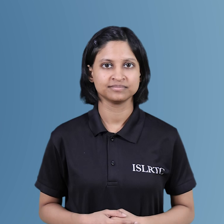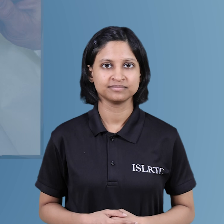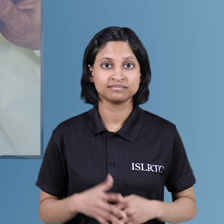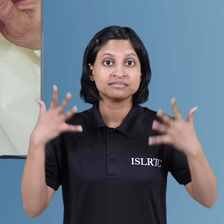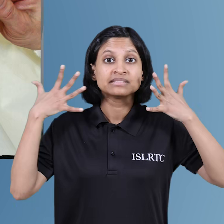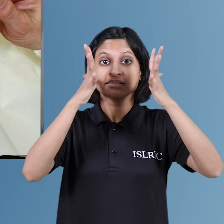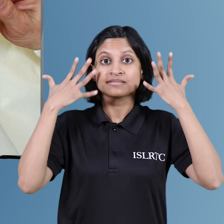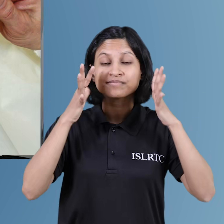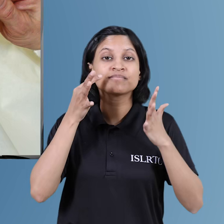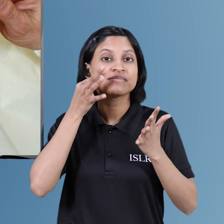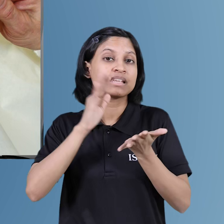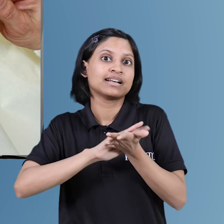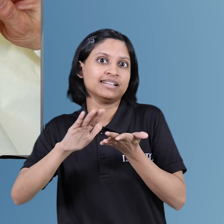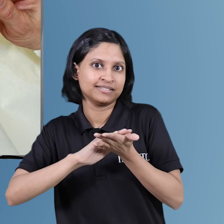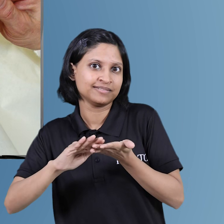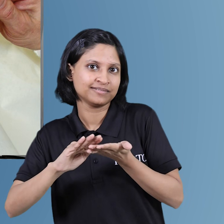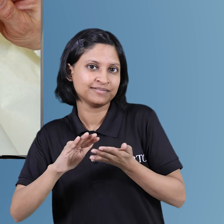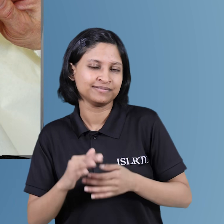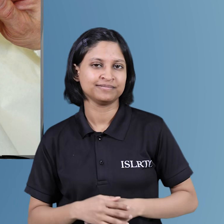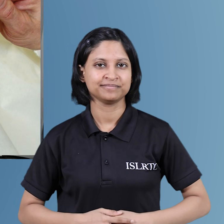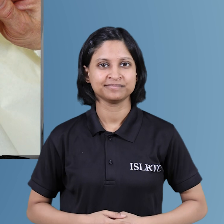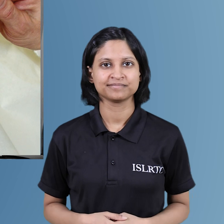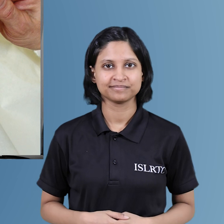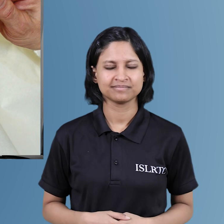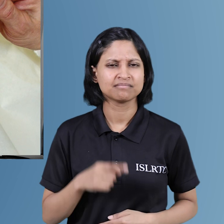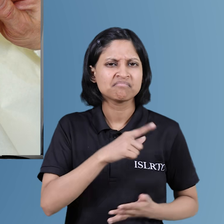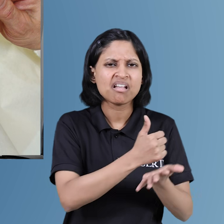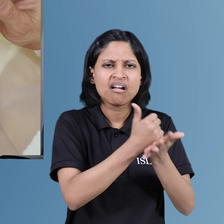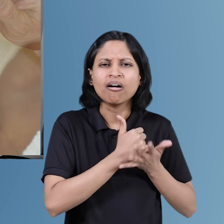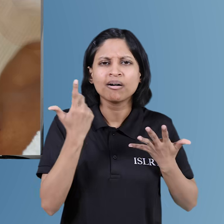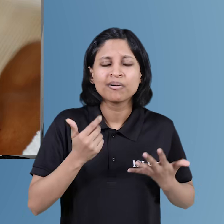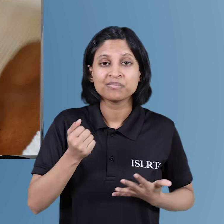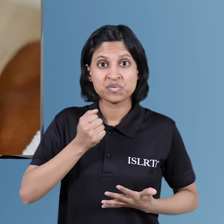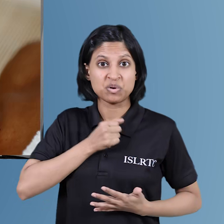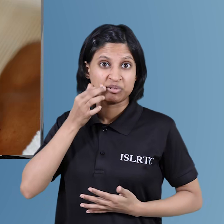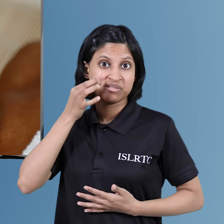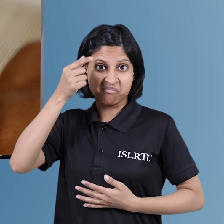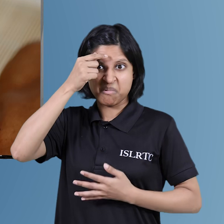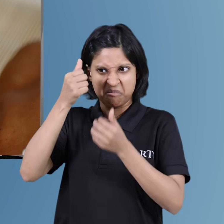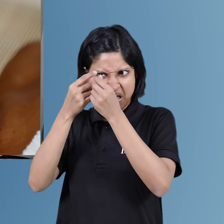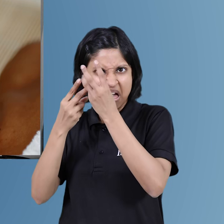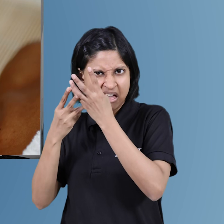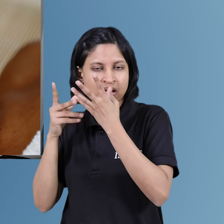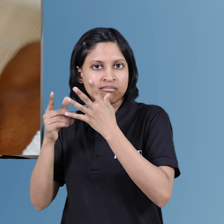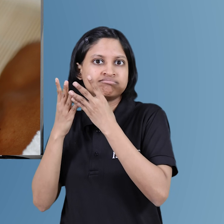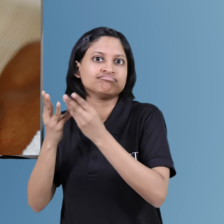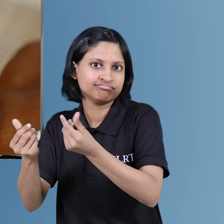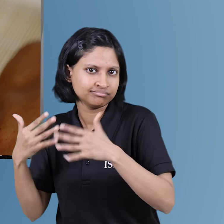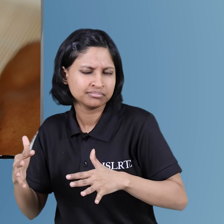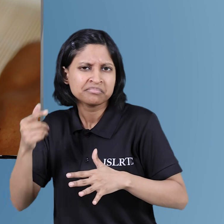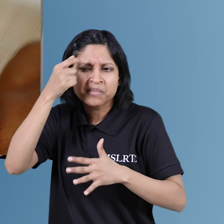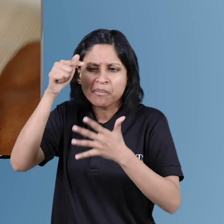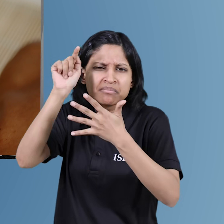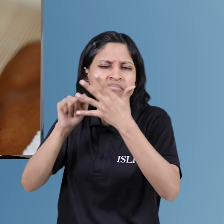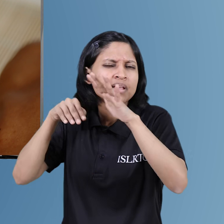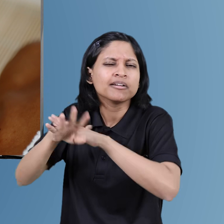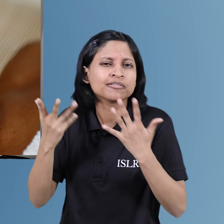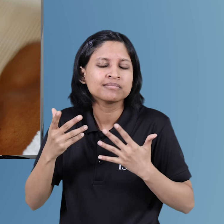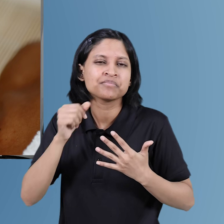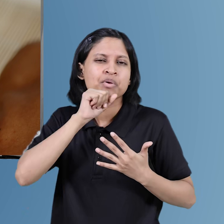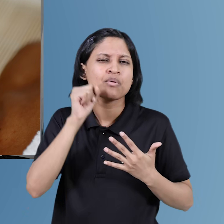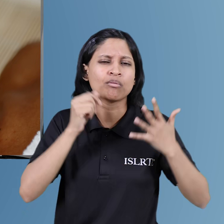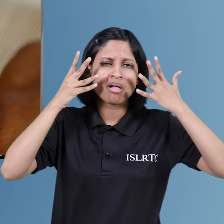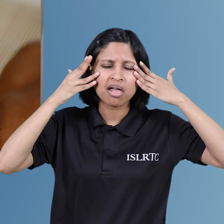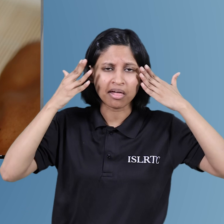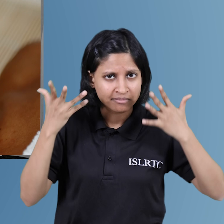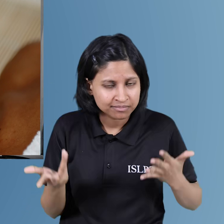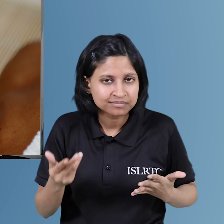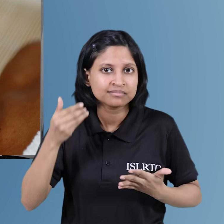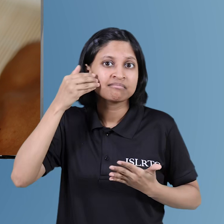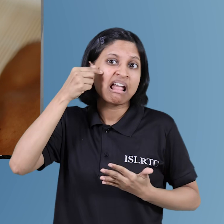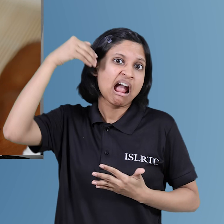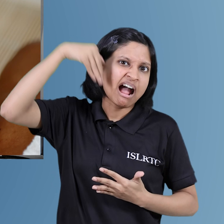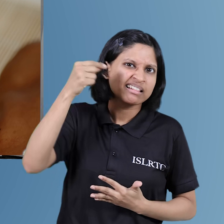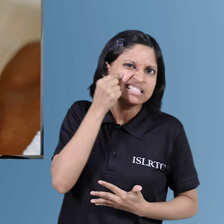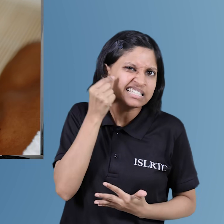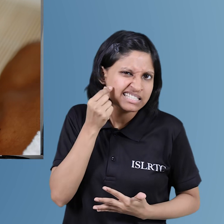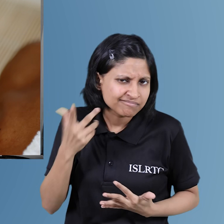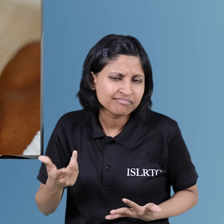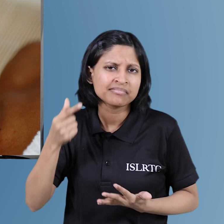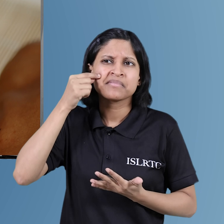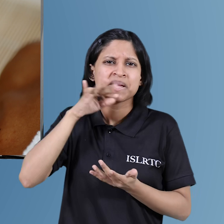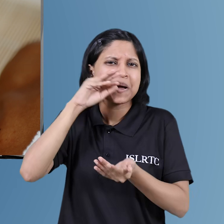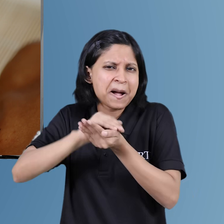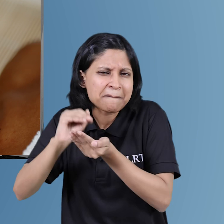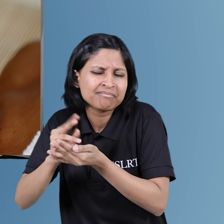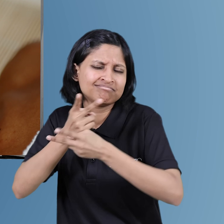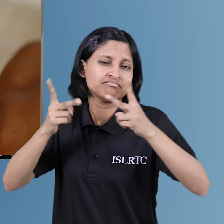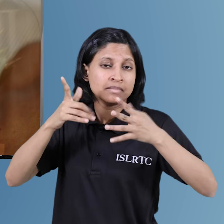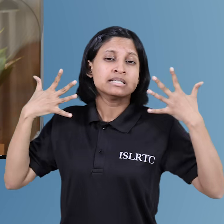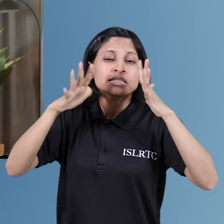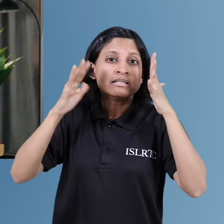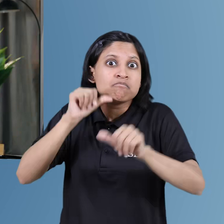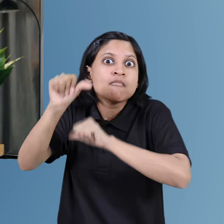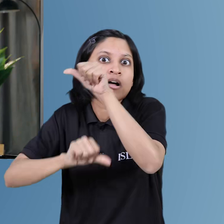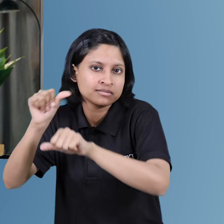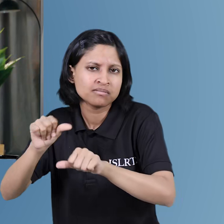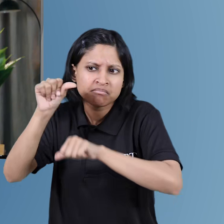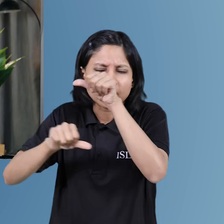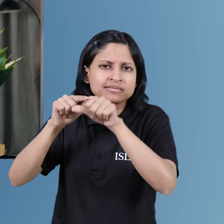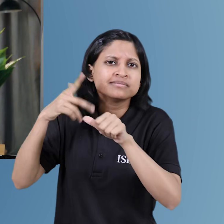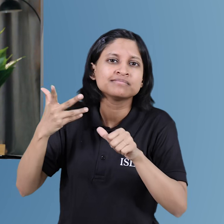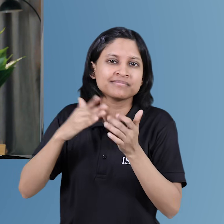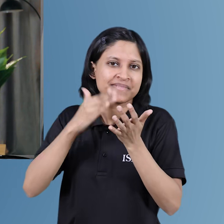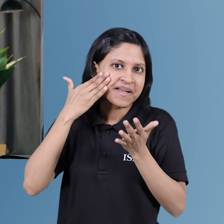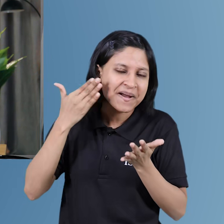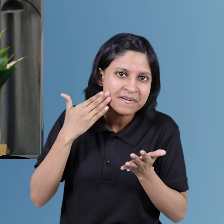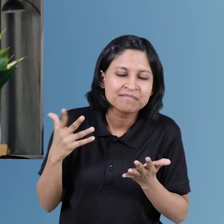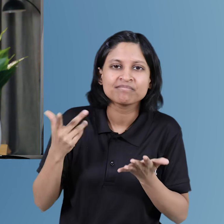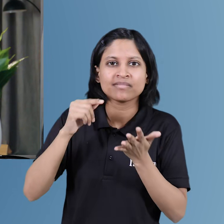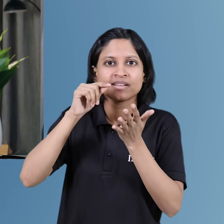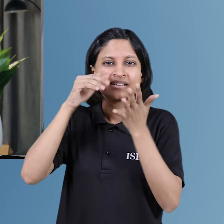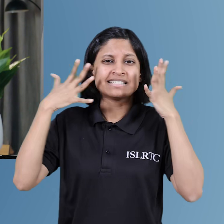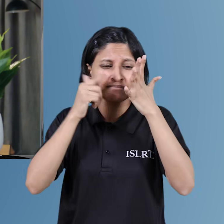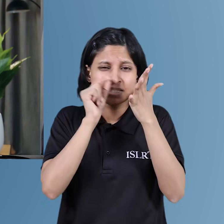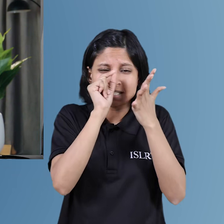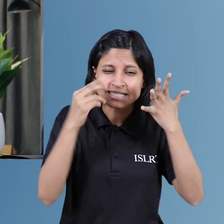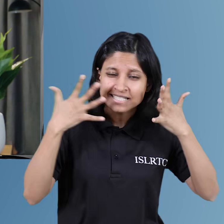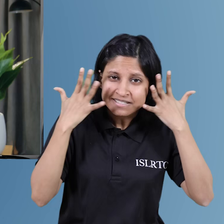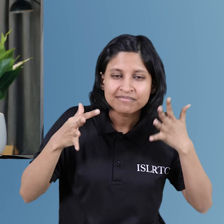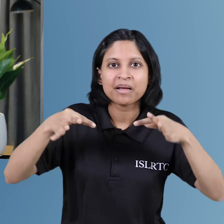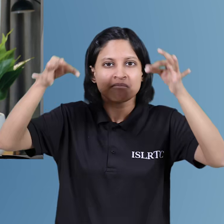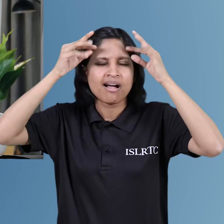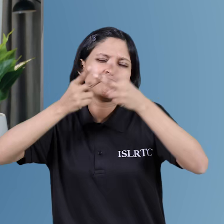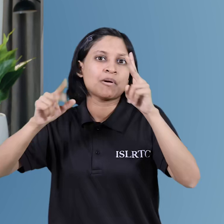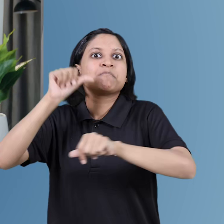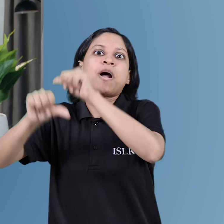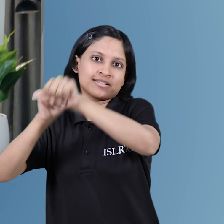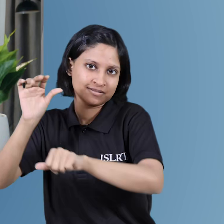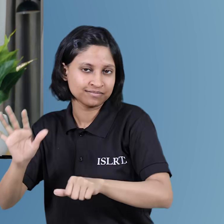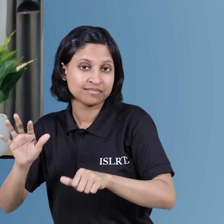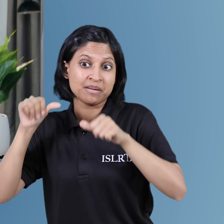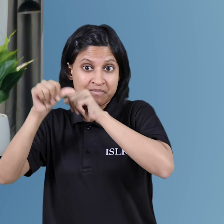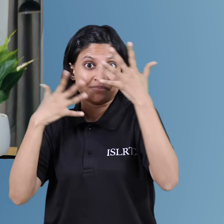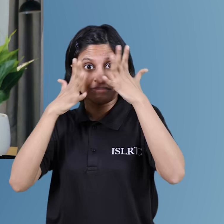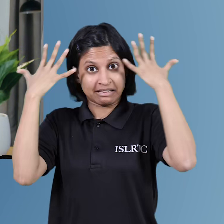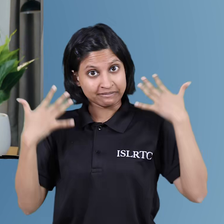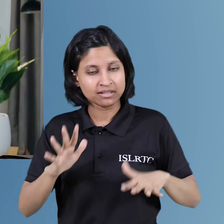Facial A facial helps resolve skin issues such as wrinkles, acne, and impurities through the use of creams, scrubs, masks and other treatments. It enhances the overall health of the skin.